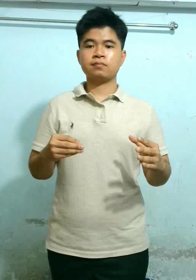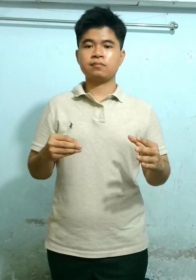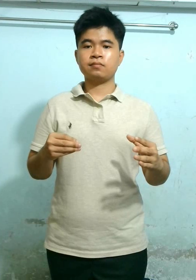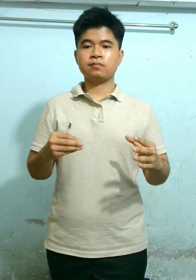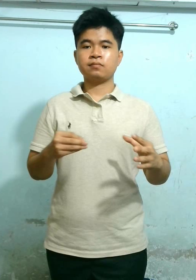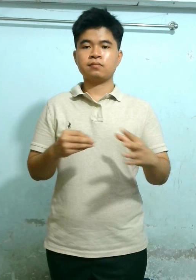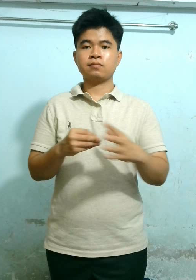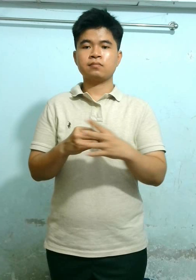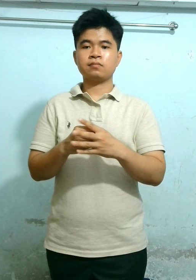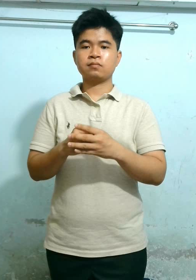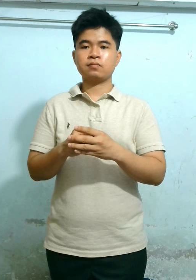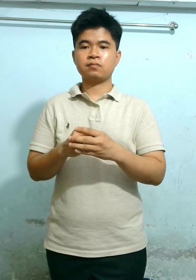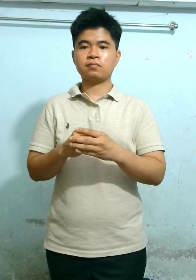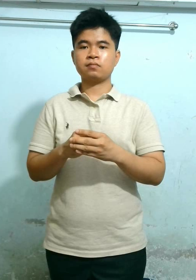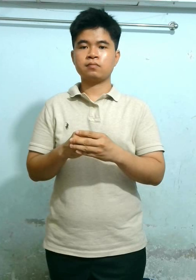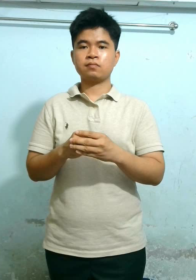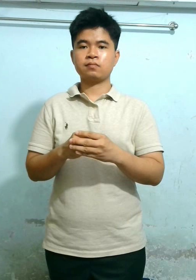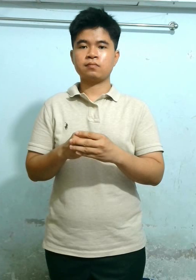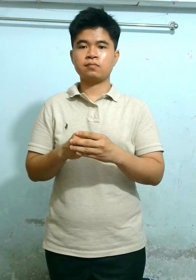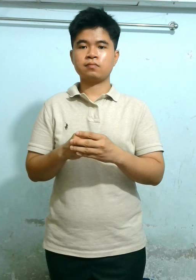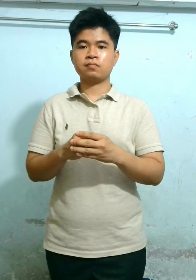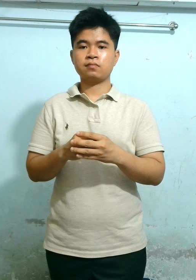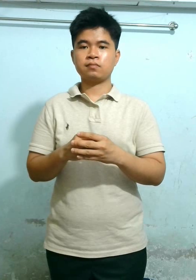nhom